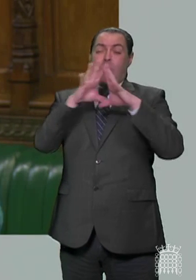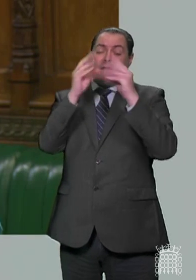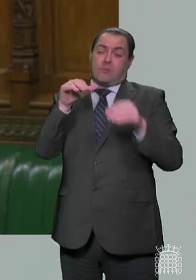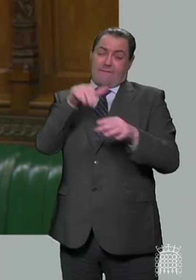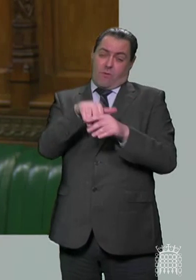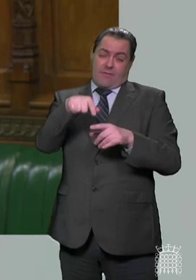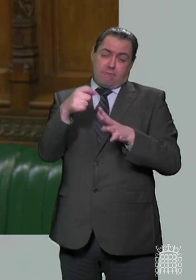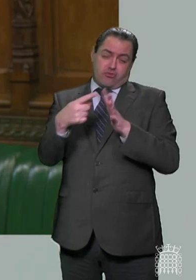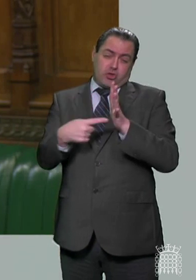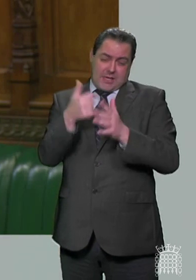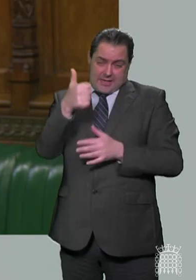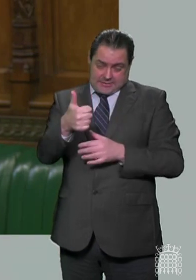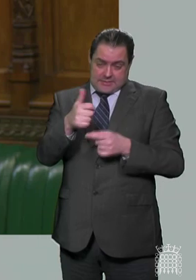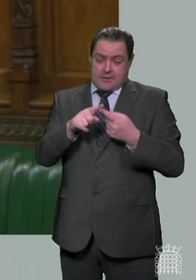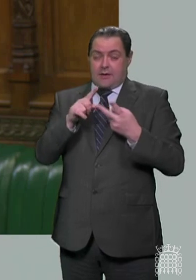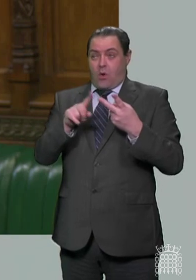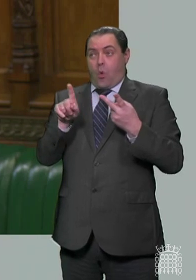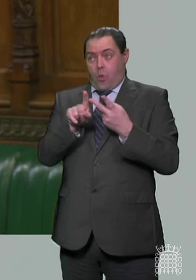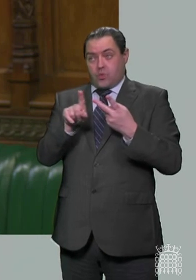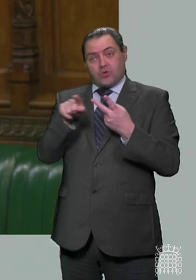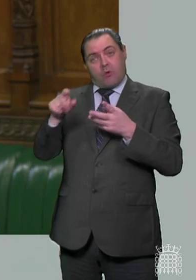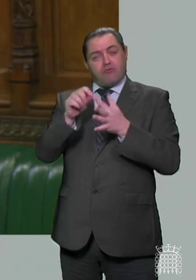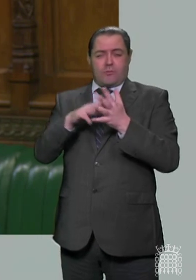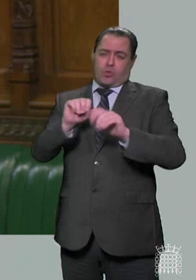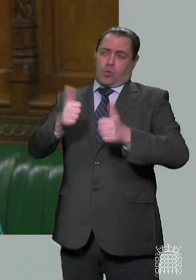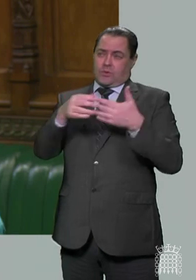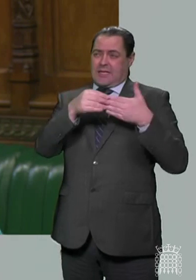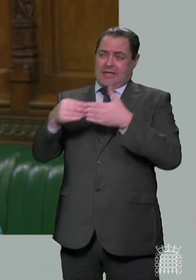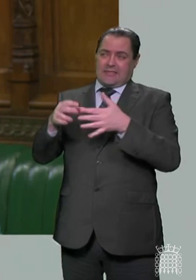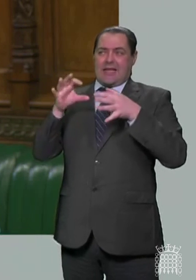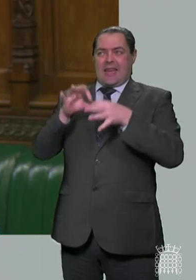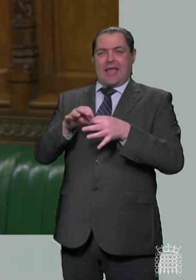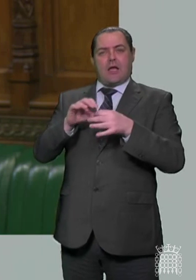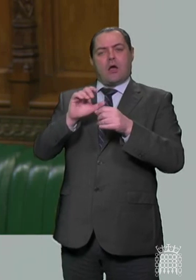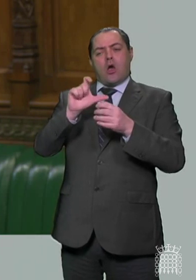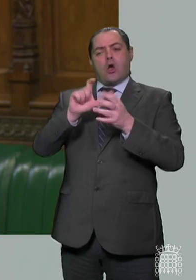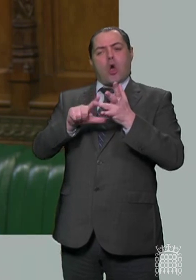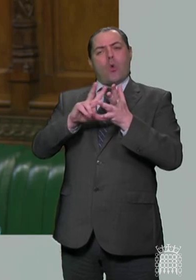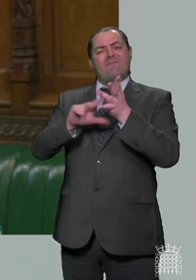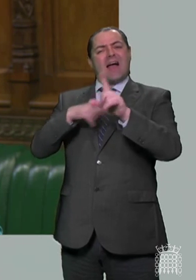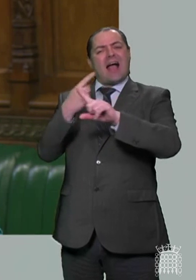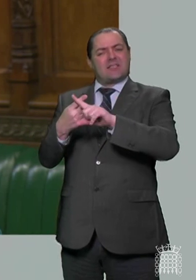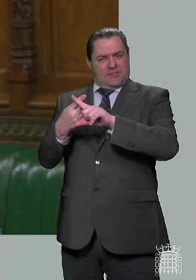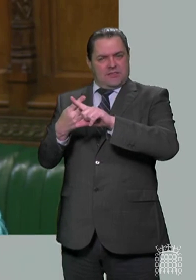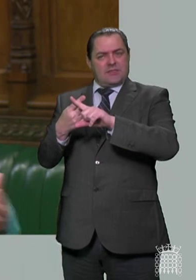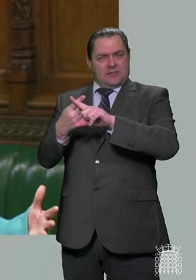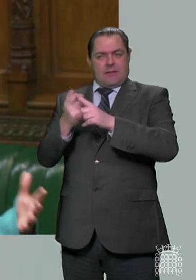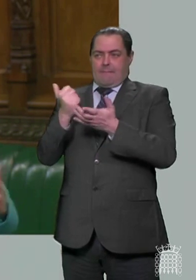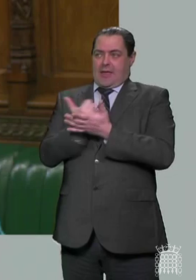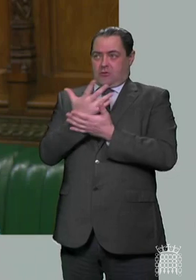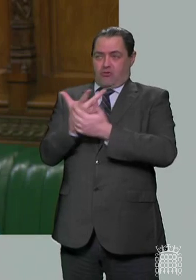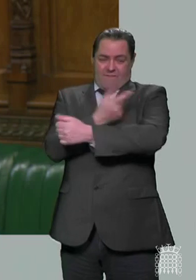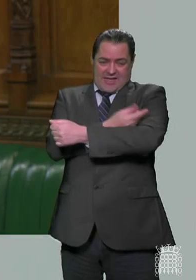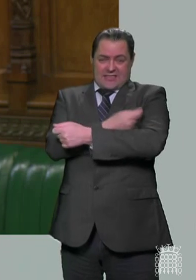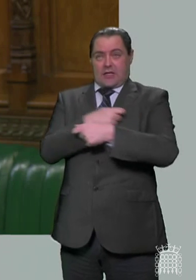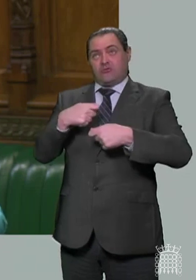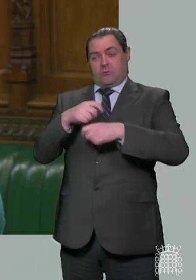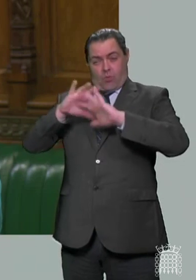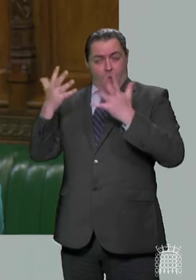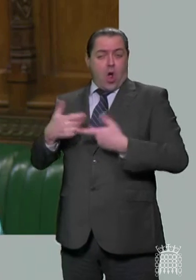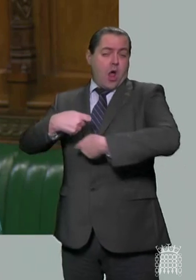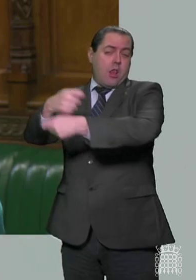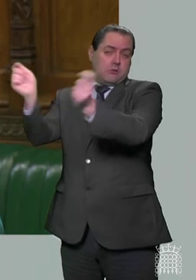I also welcome the leadership that he showed on the COVAX facility and in making sure that vaccinations have been spread around the world.